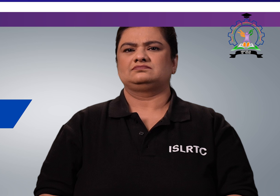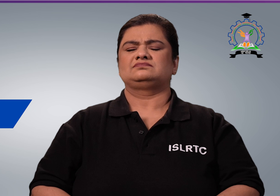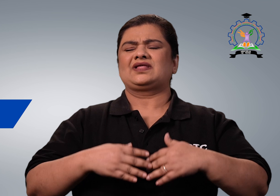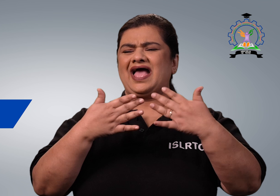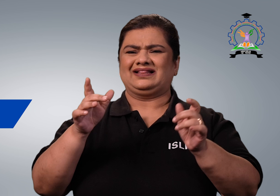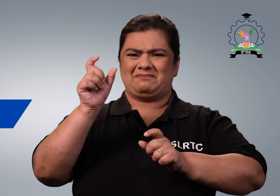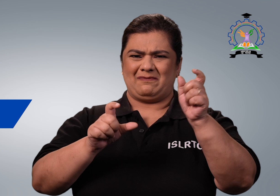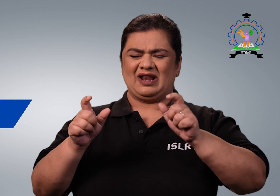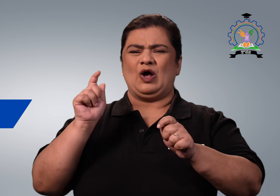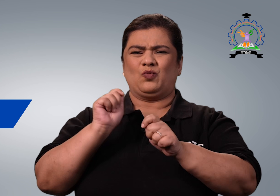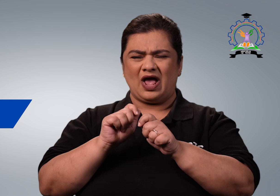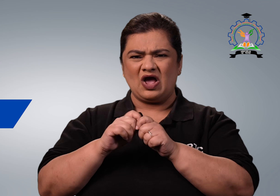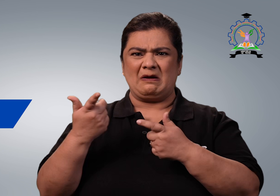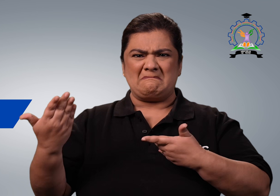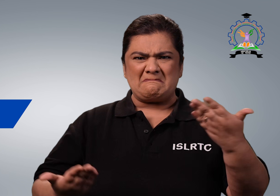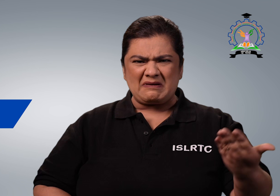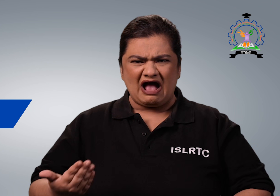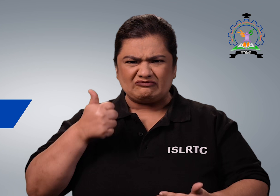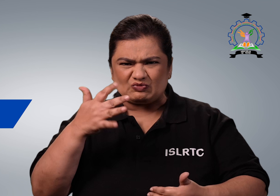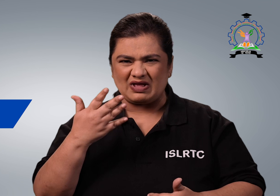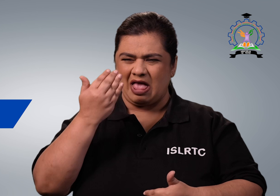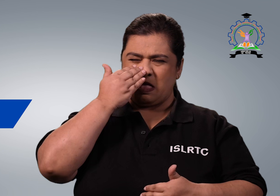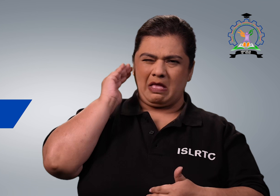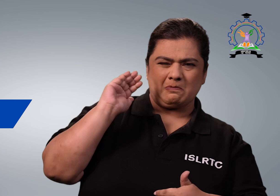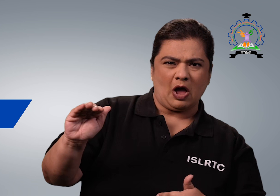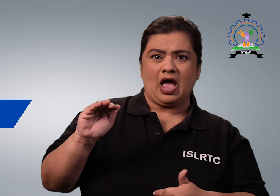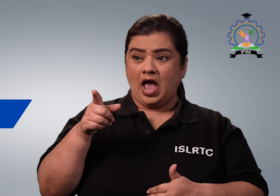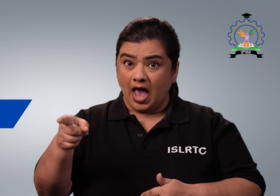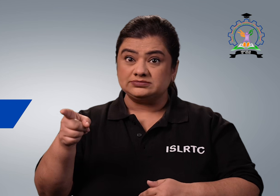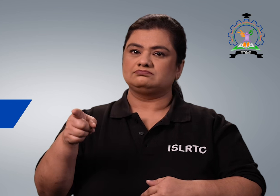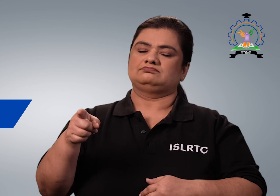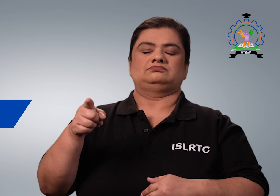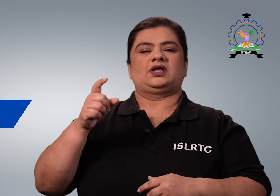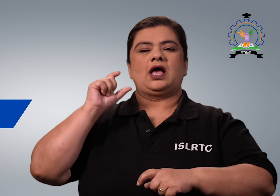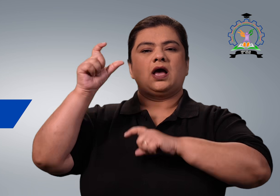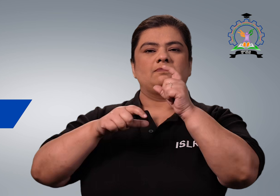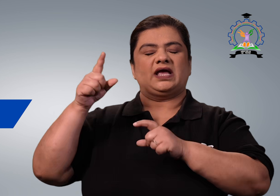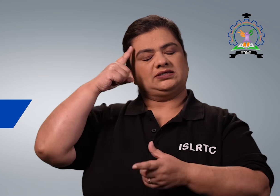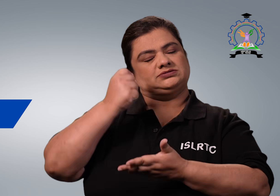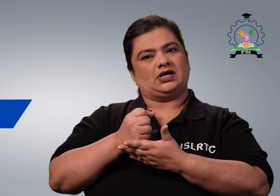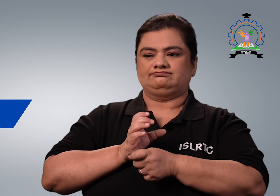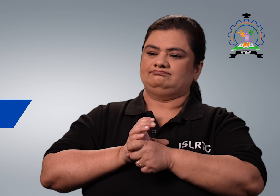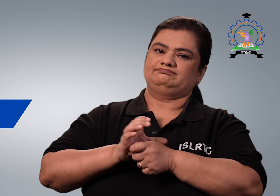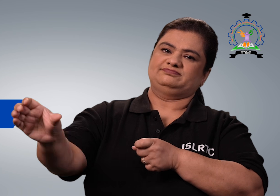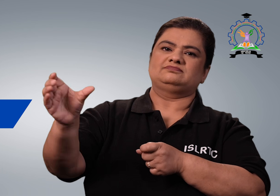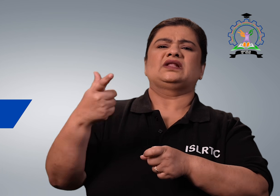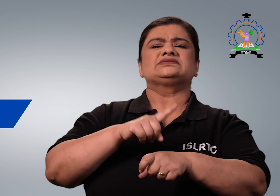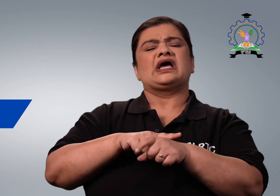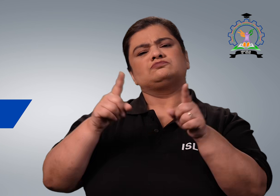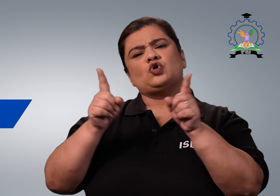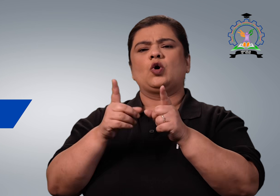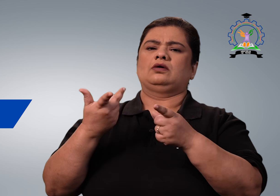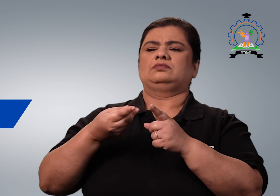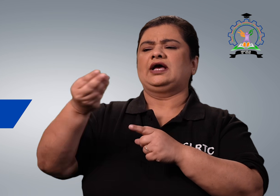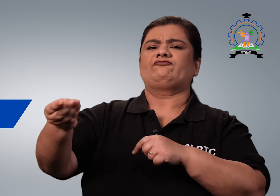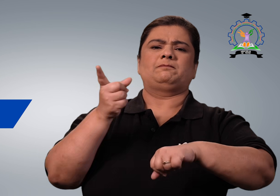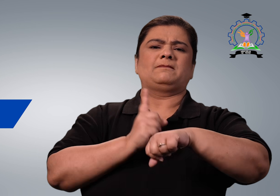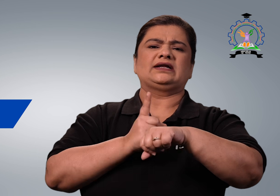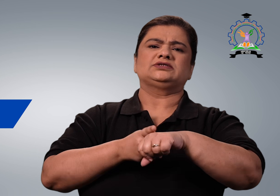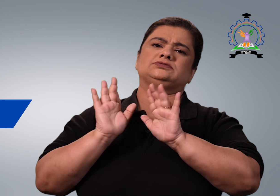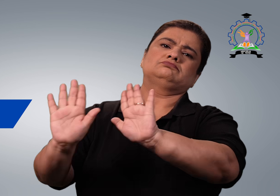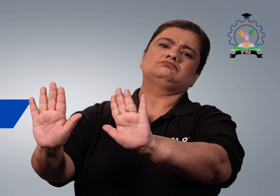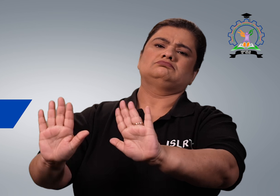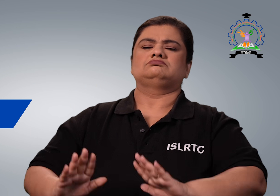Suspend is when a company decides to remove someone from the job for a short period of time as punishment for a wrongdoing.